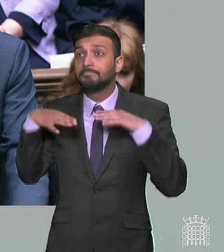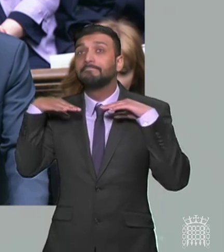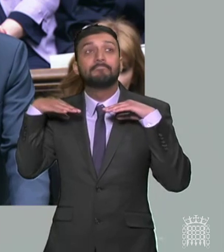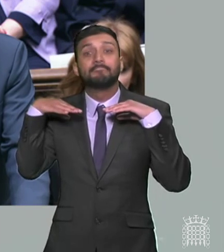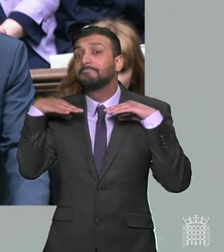perfectly happy keeping his head in the sand.